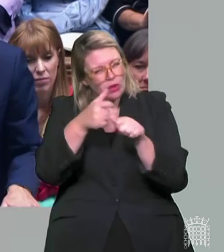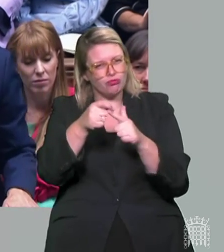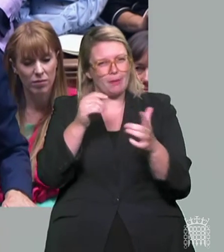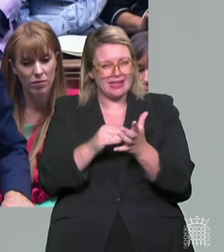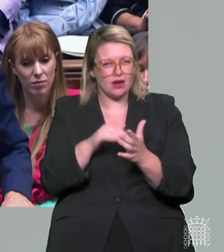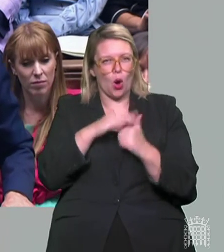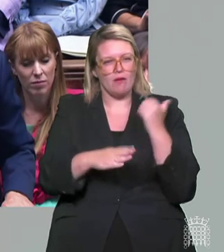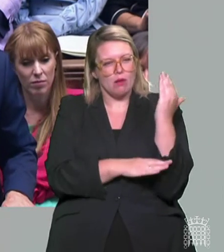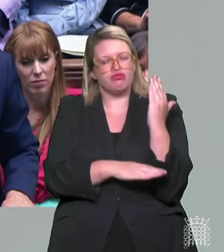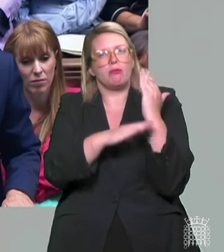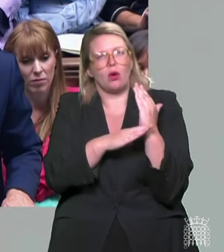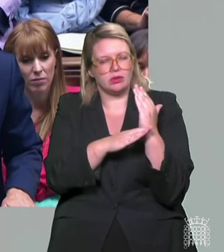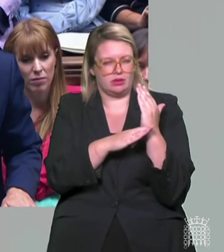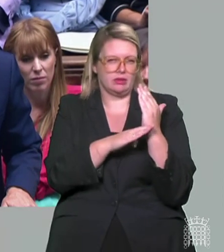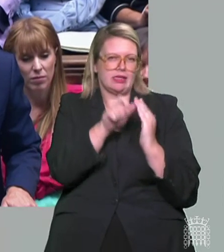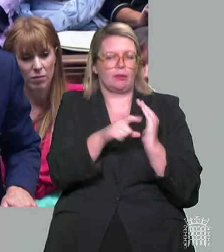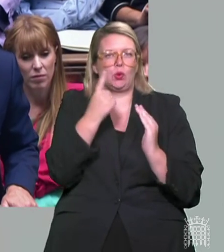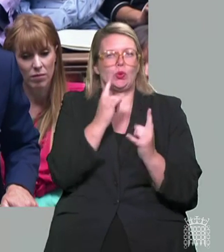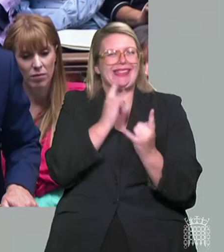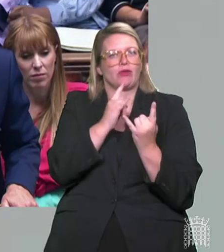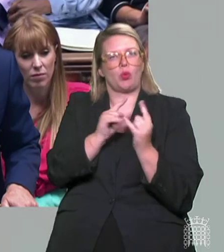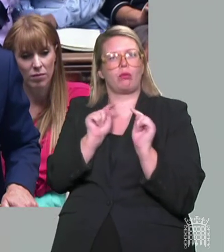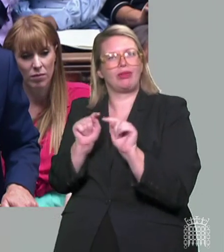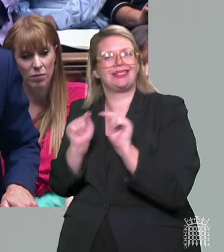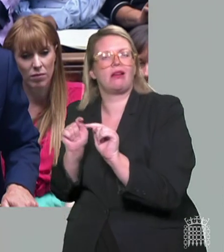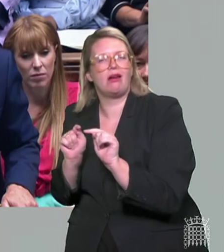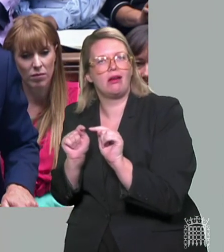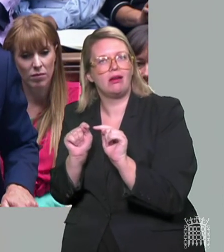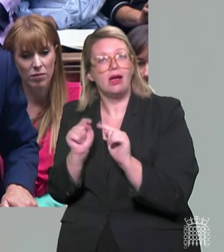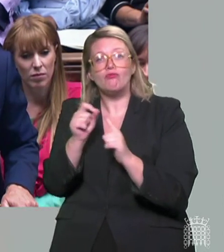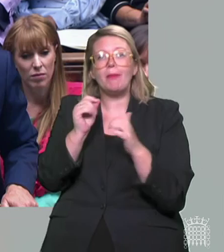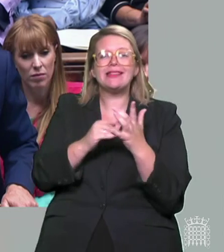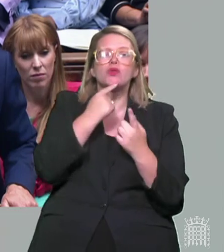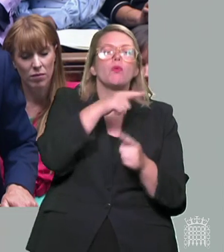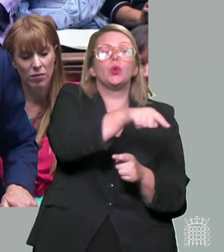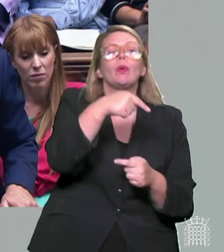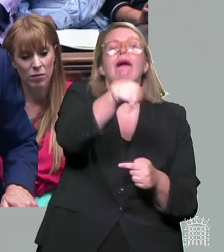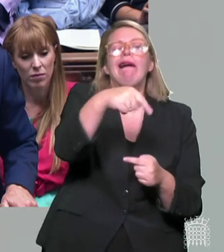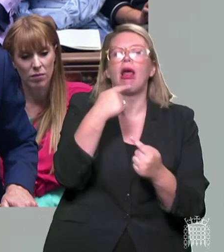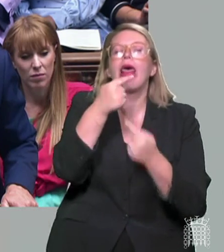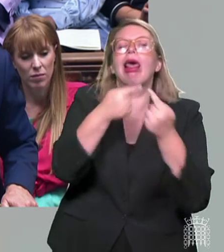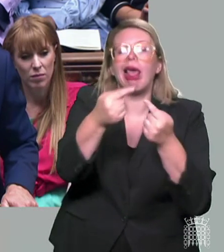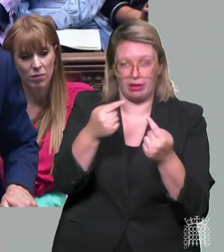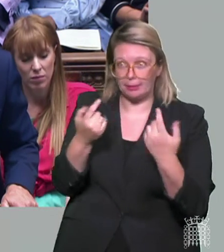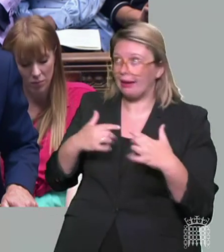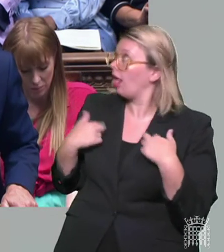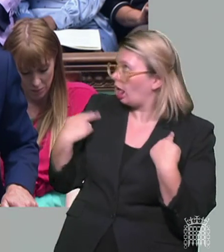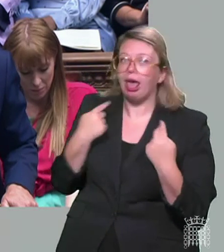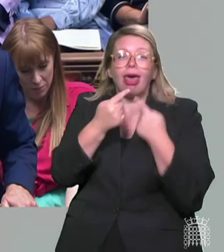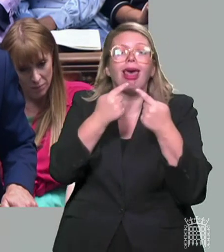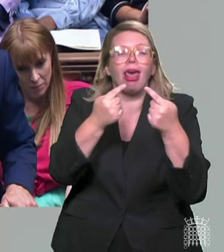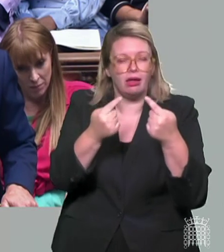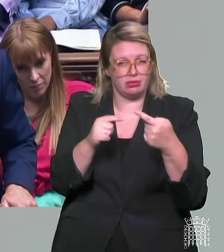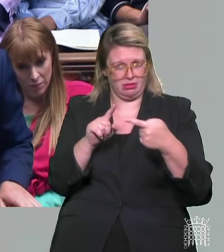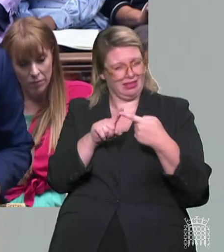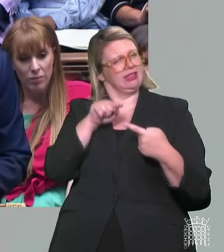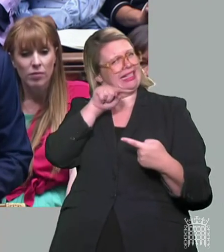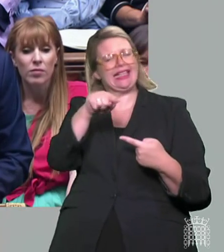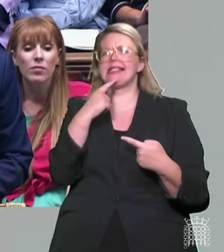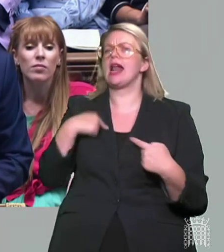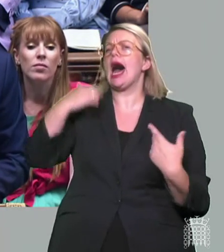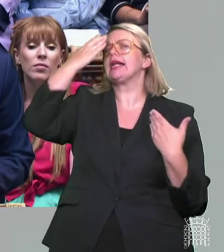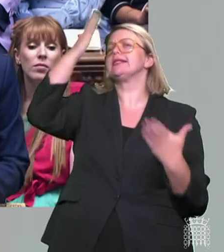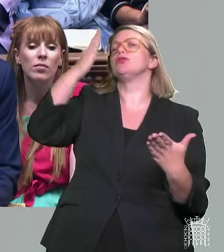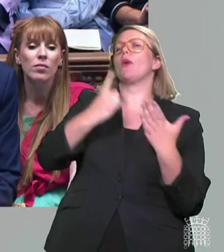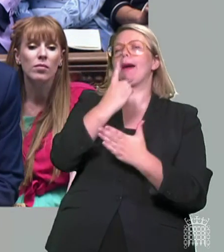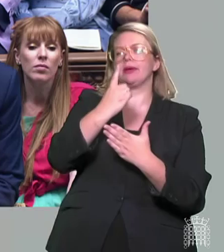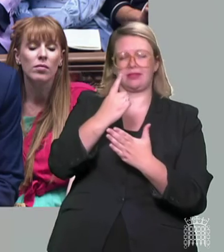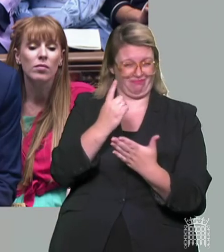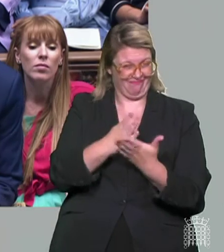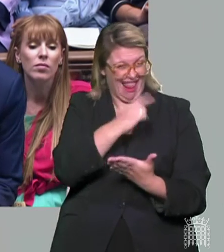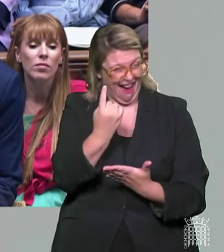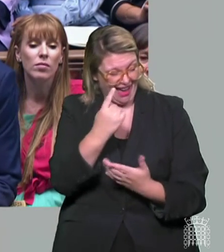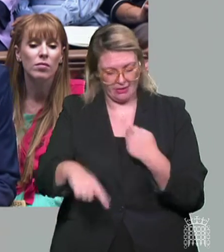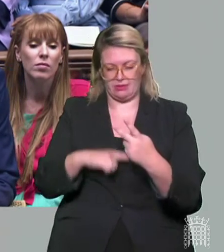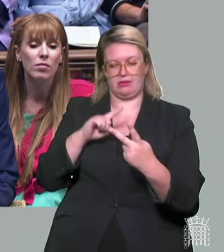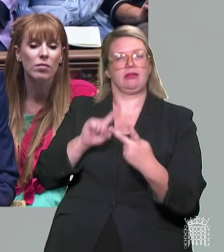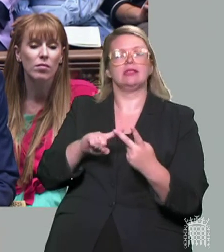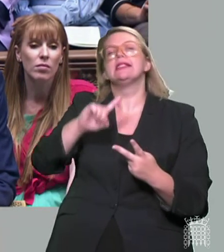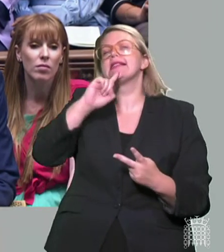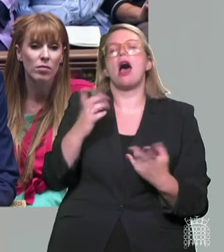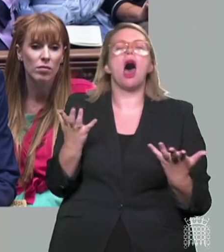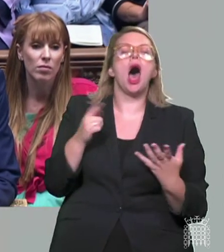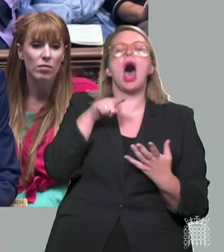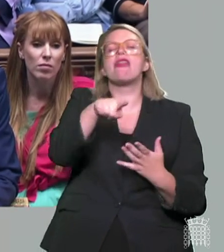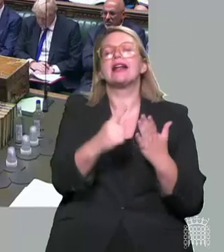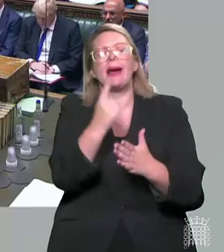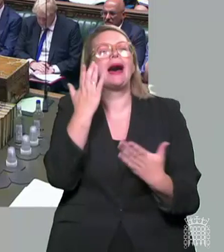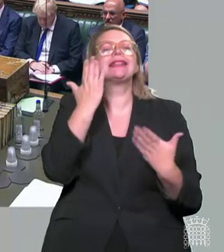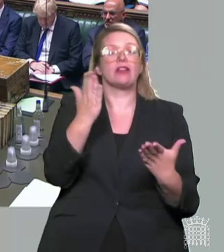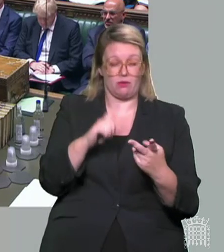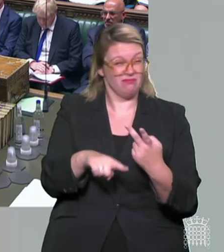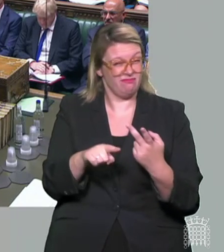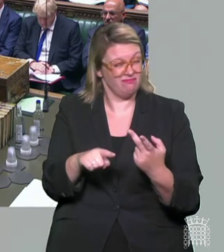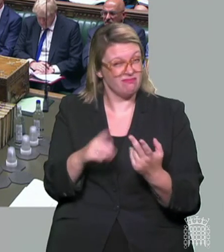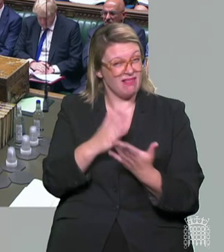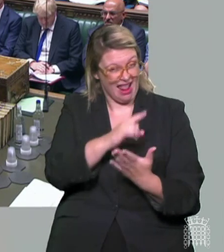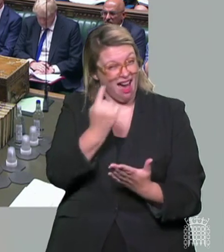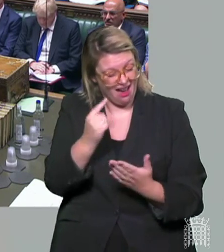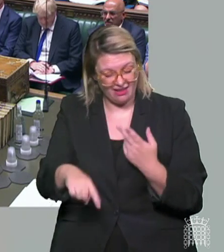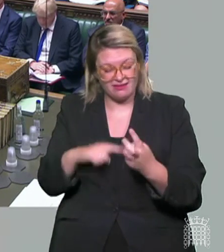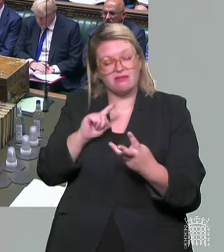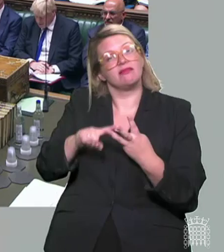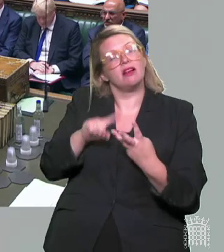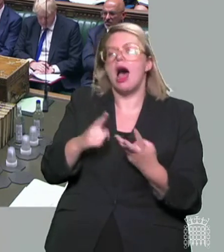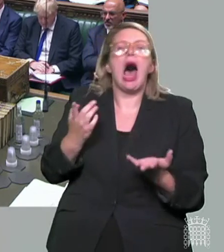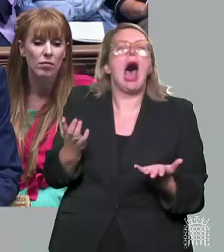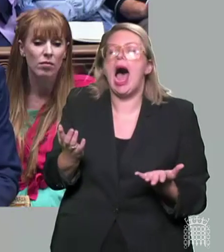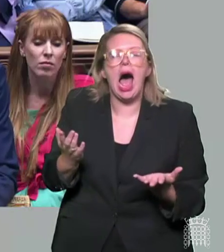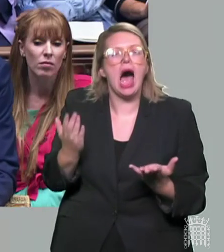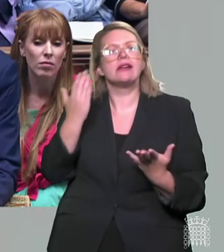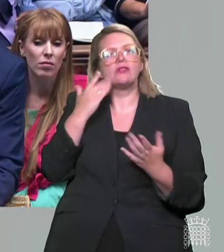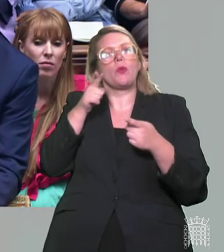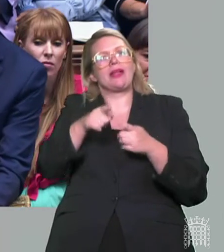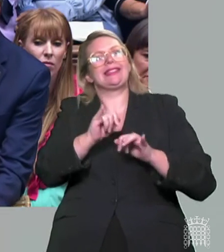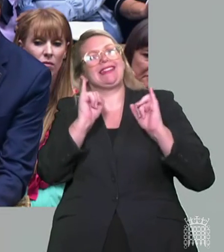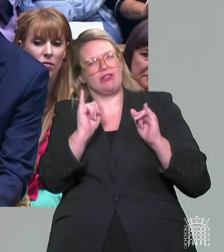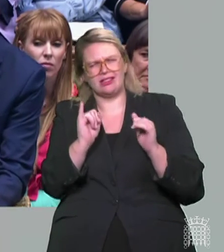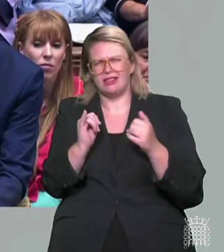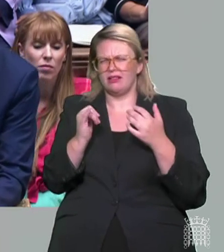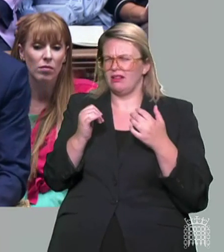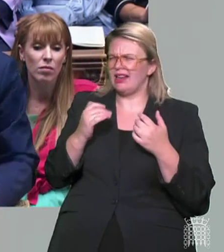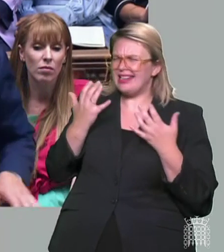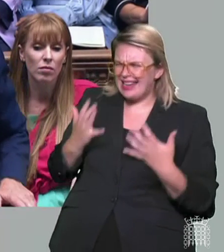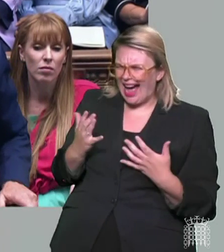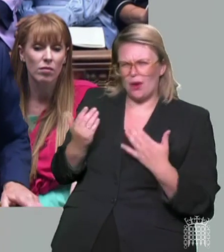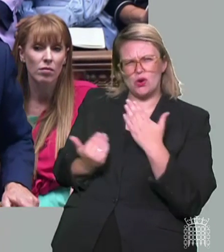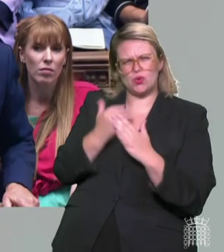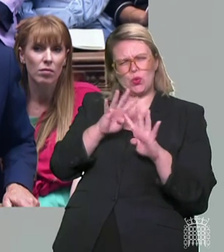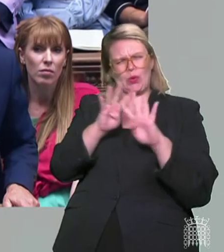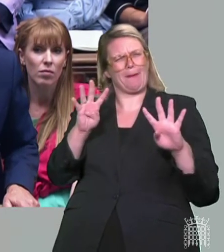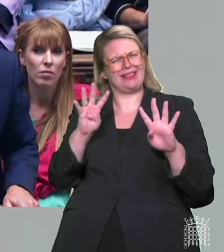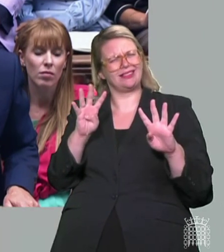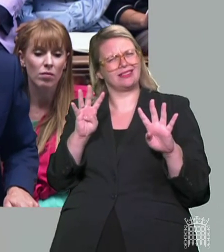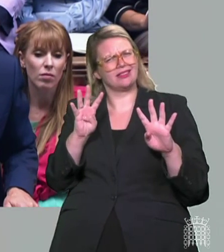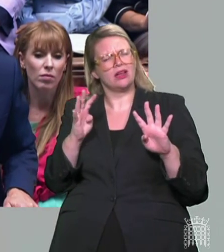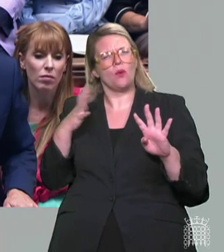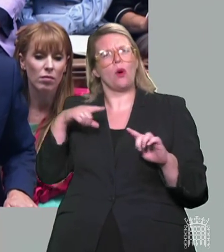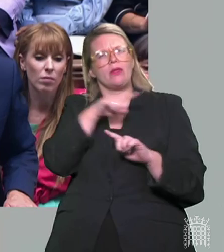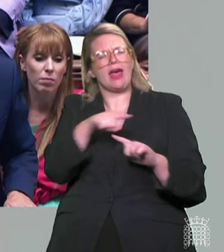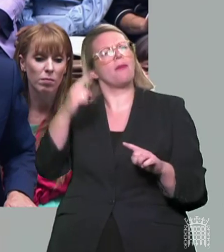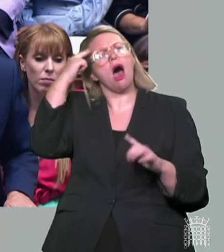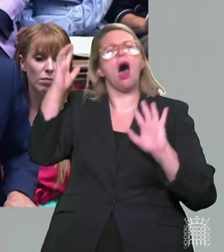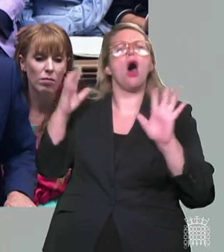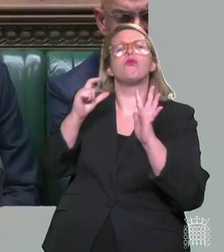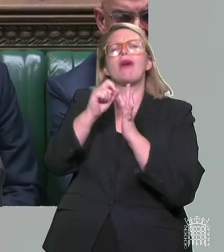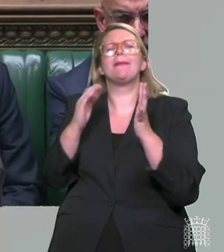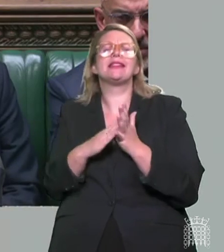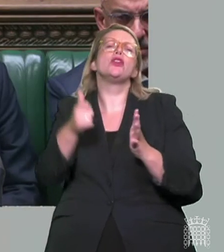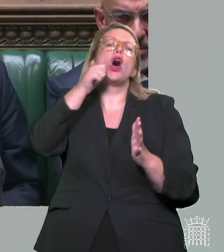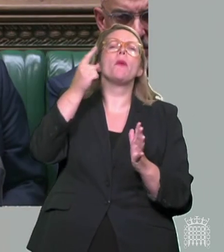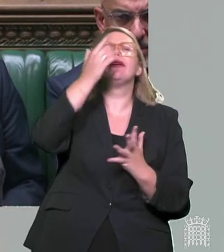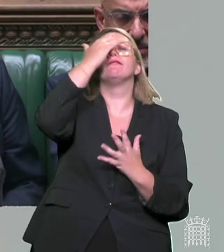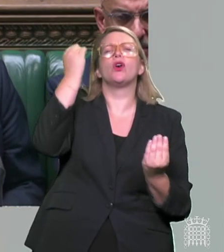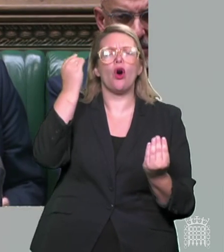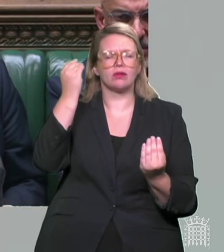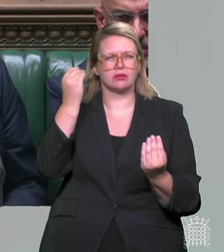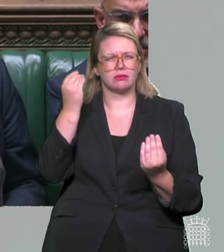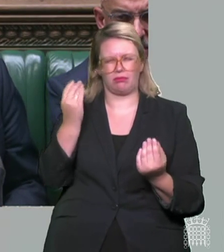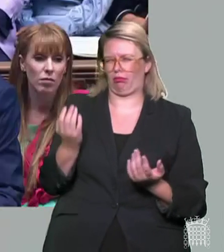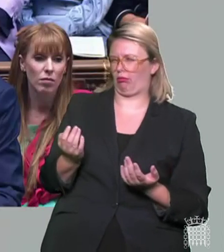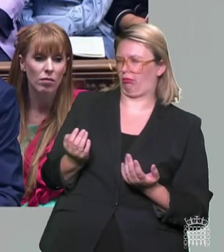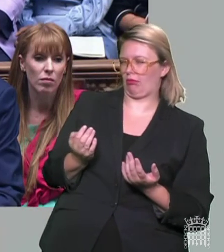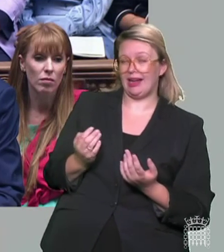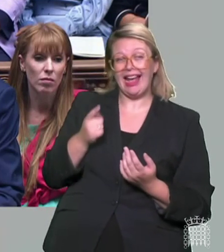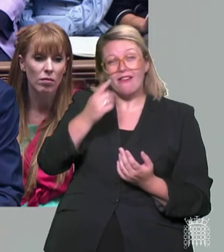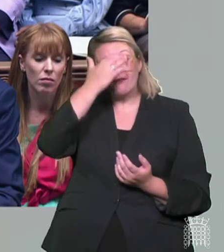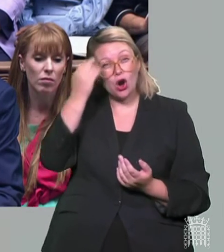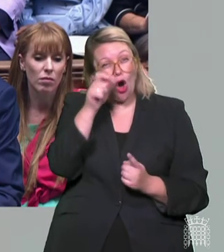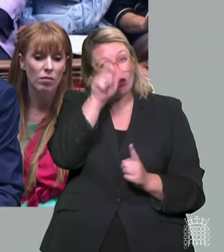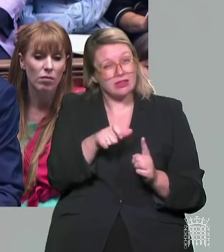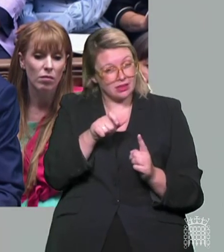Every day, the lines he has forced them to take have been untrue: first, that he was unaware of any allegation—untrue; then, that he was unaware of any “specific” allegation—untrue; then, that he was unaware of any “serious, specific” allegation; and now he wants them to go out and say that he simply forgot that his Whip was a sexual predator.